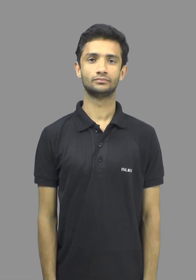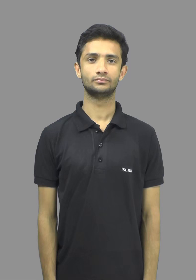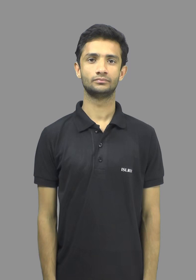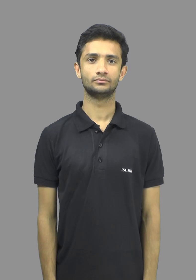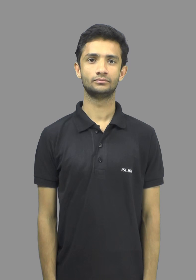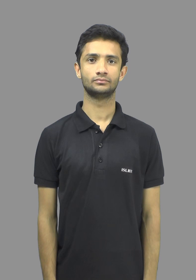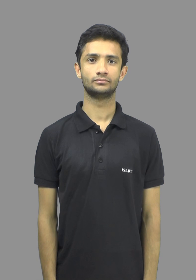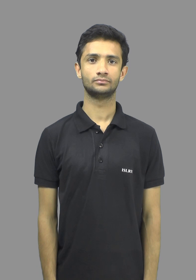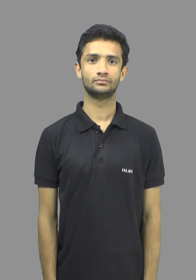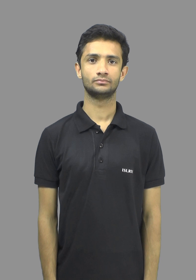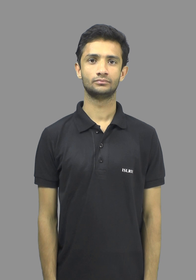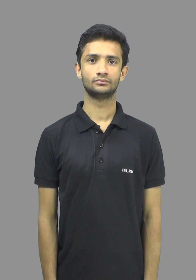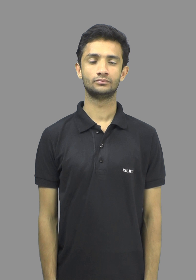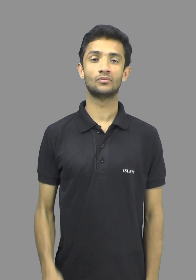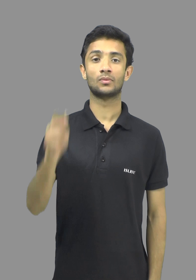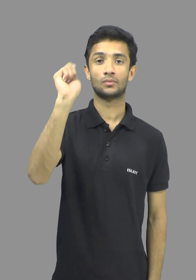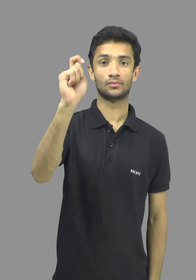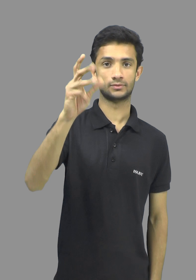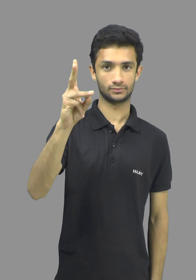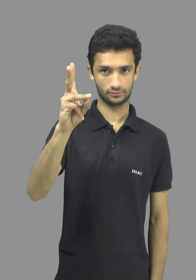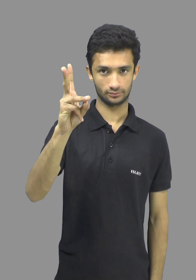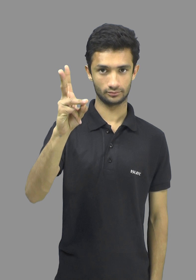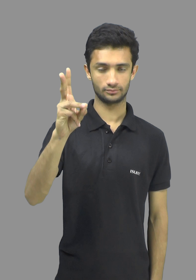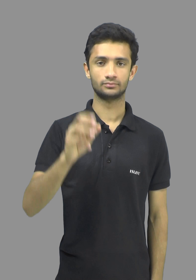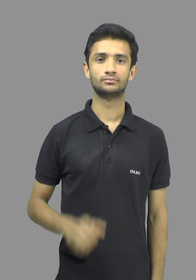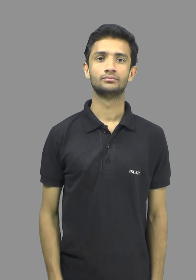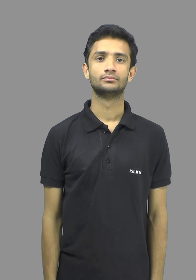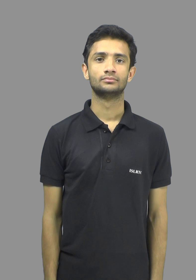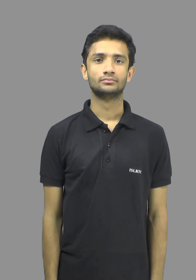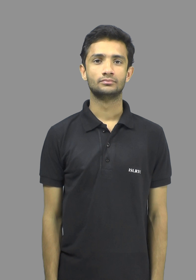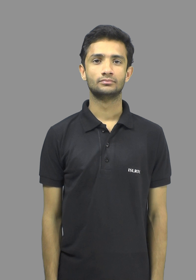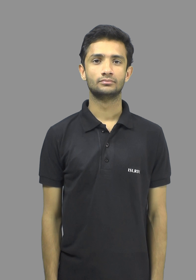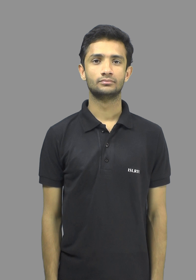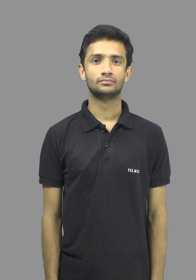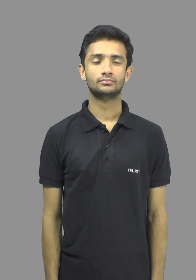Clerk